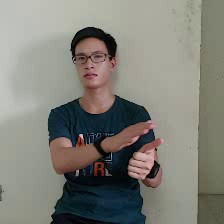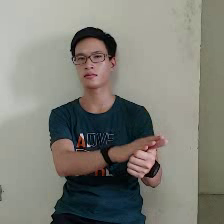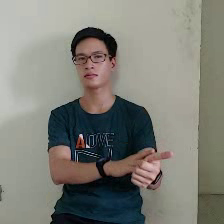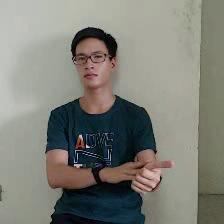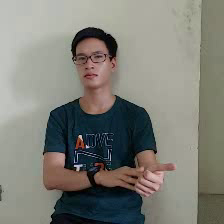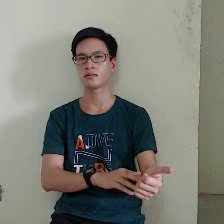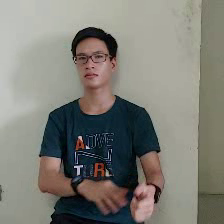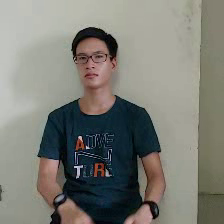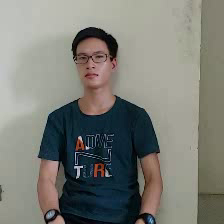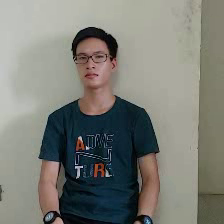An ủi